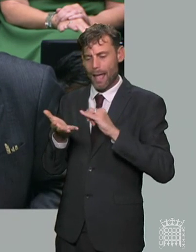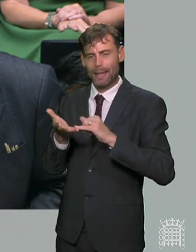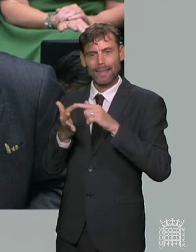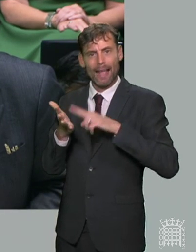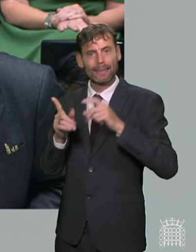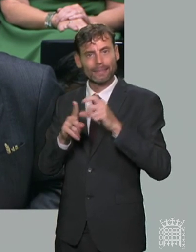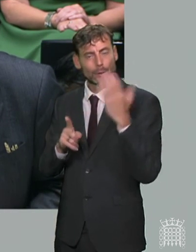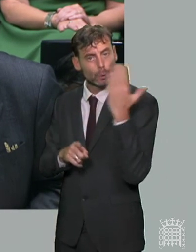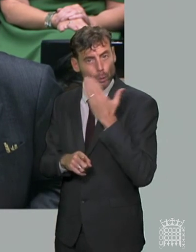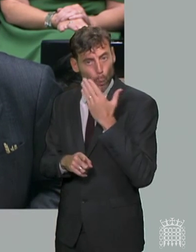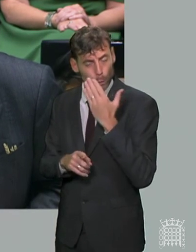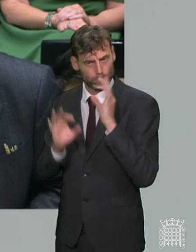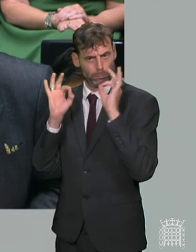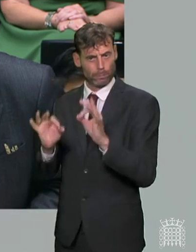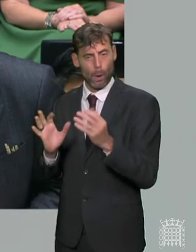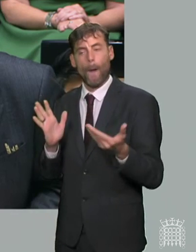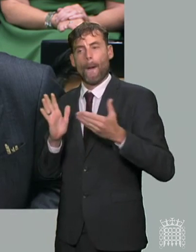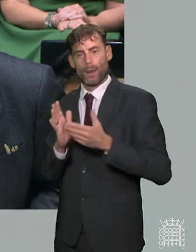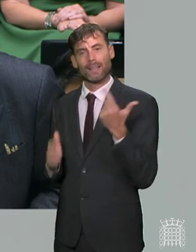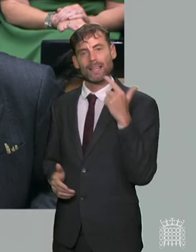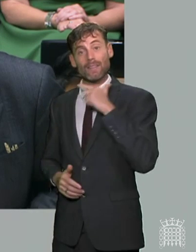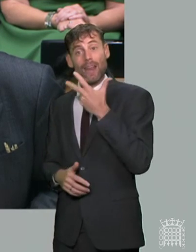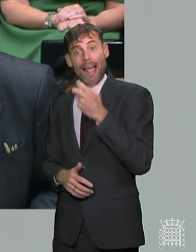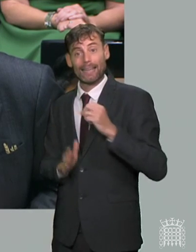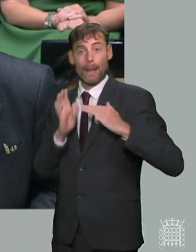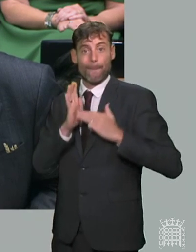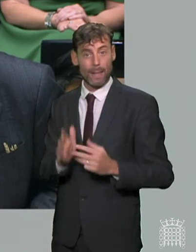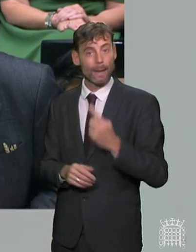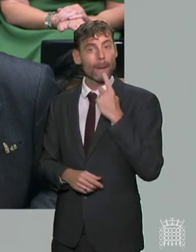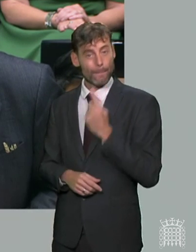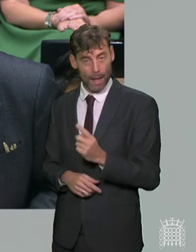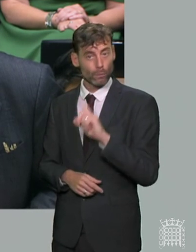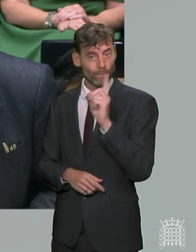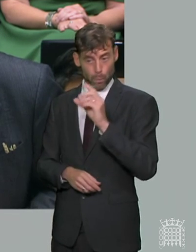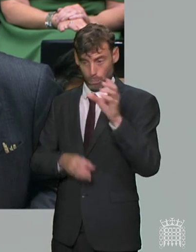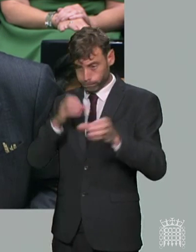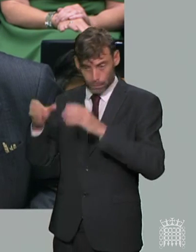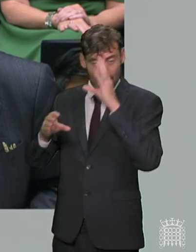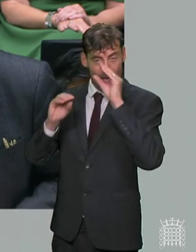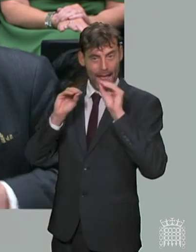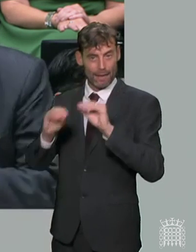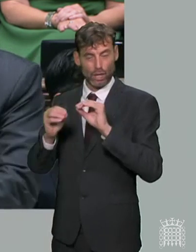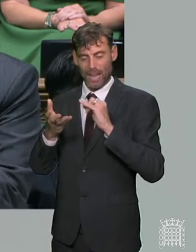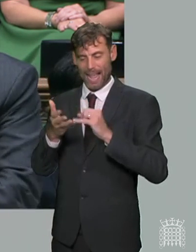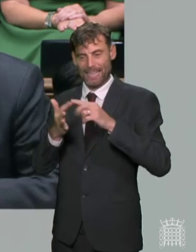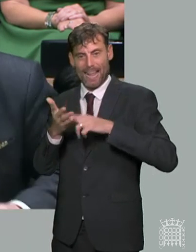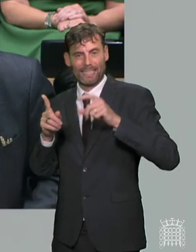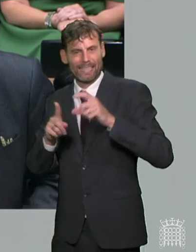We are putting another £780 million into extra SEND education for our kids.